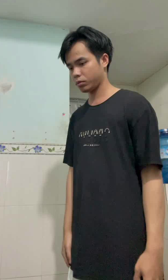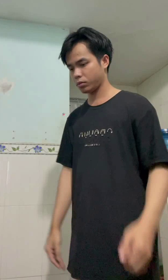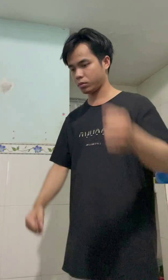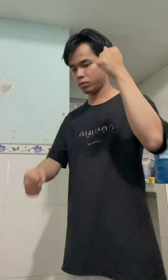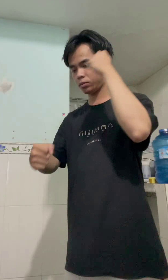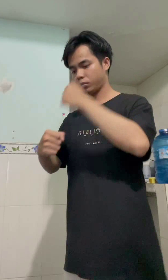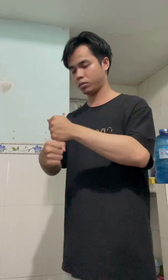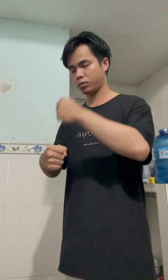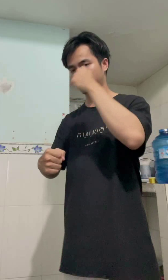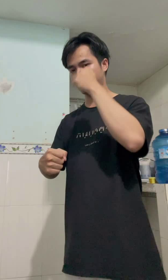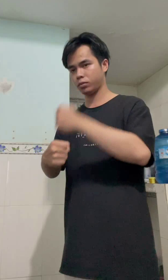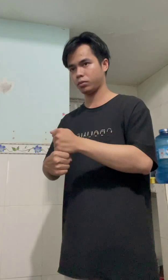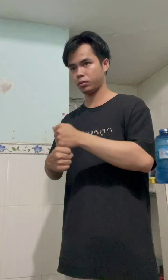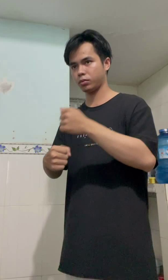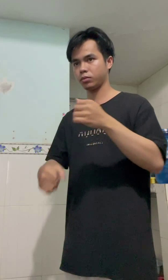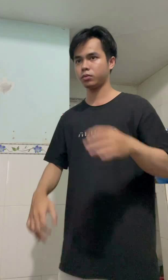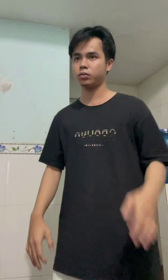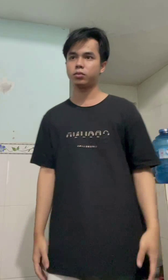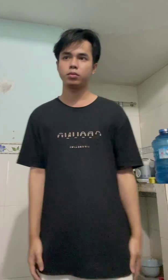cong viec